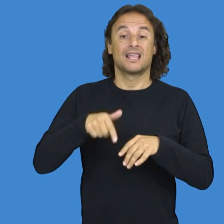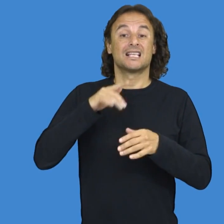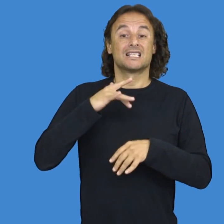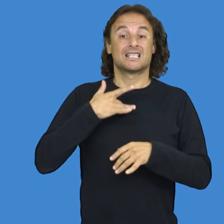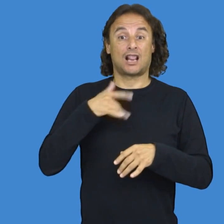corazón